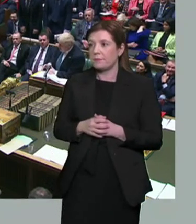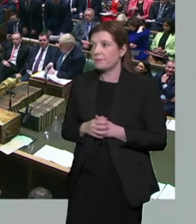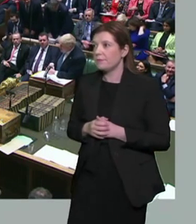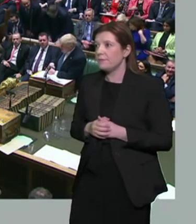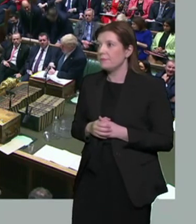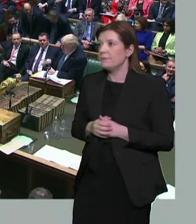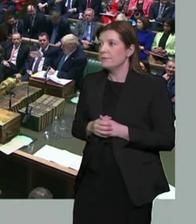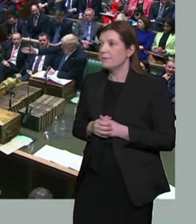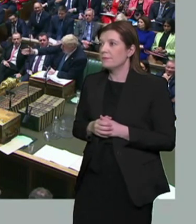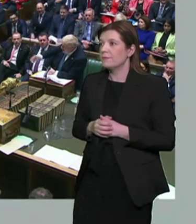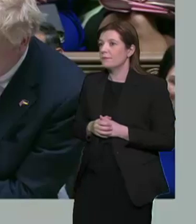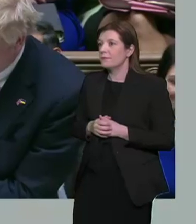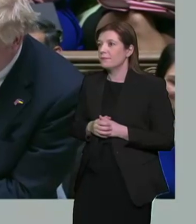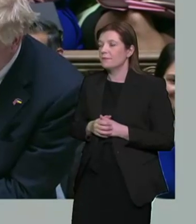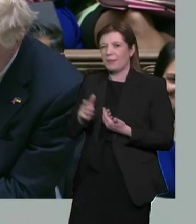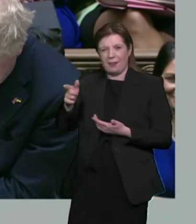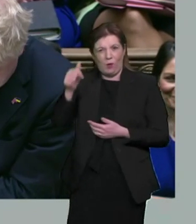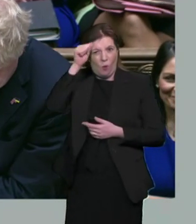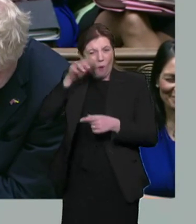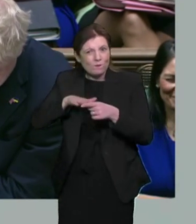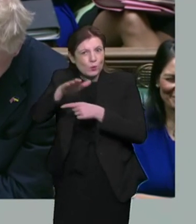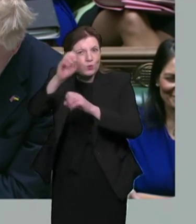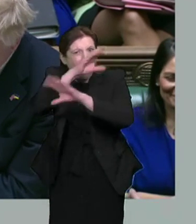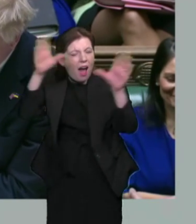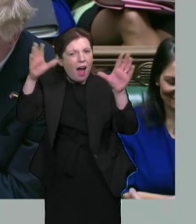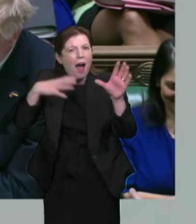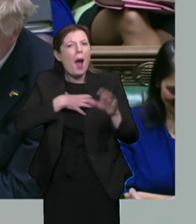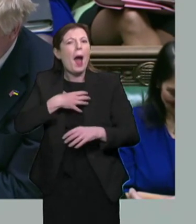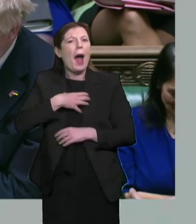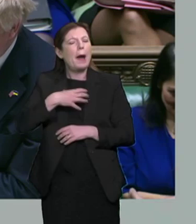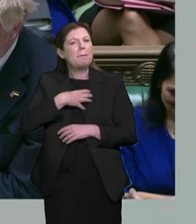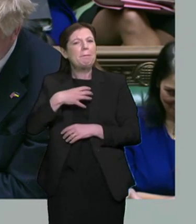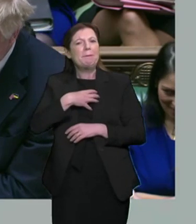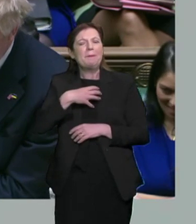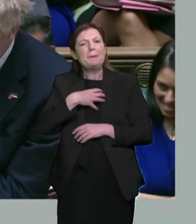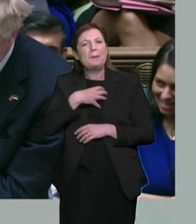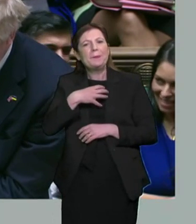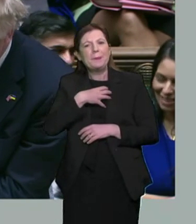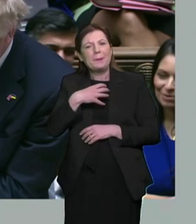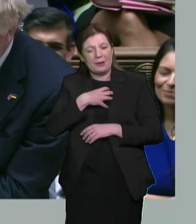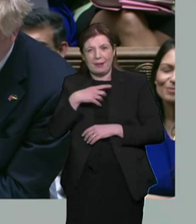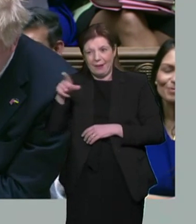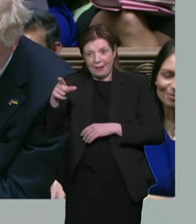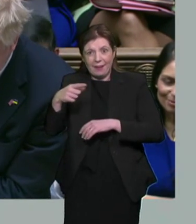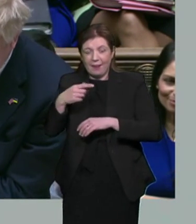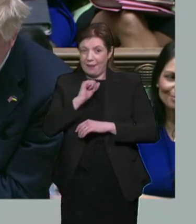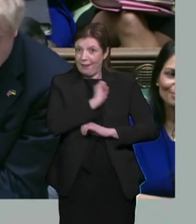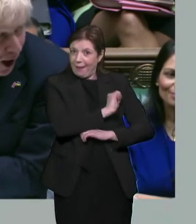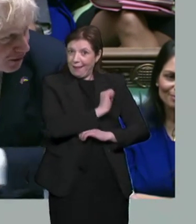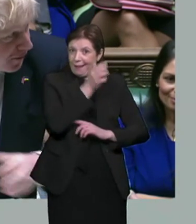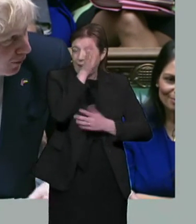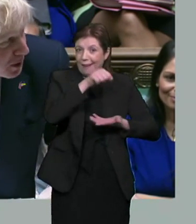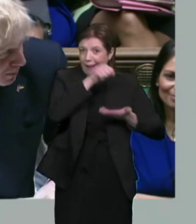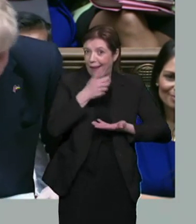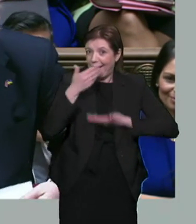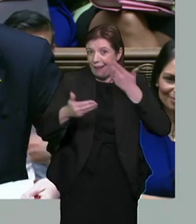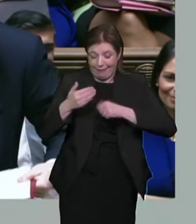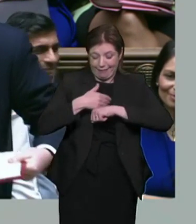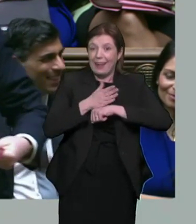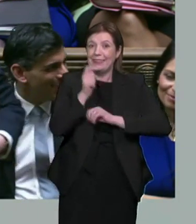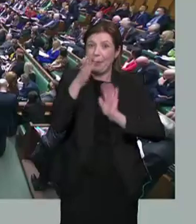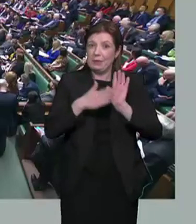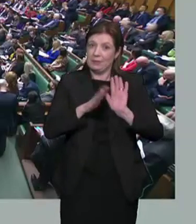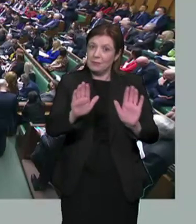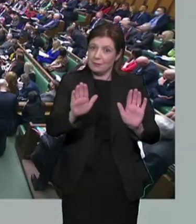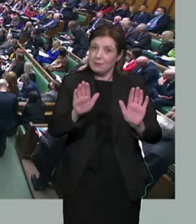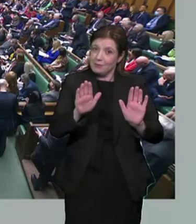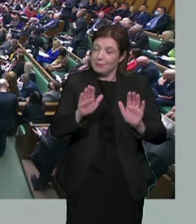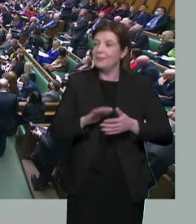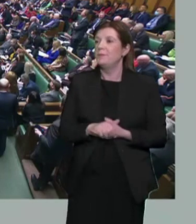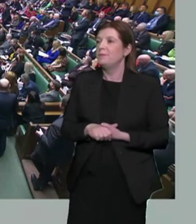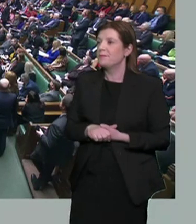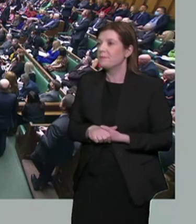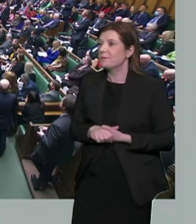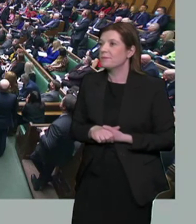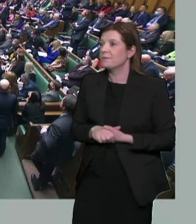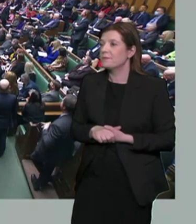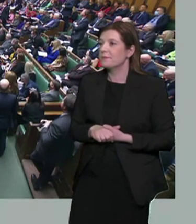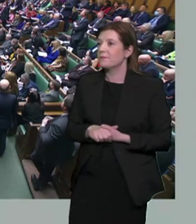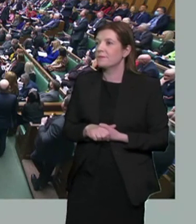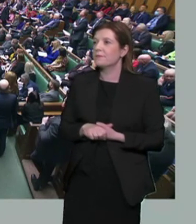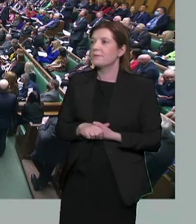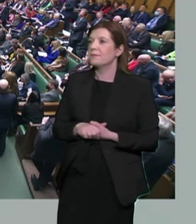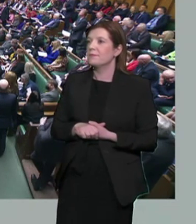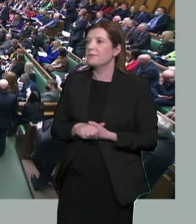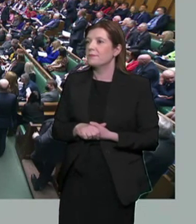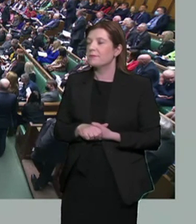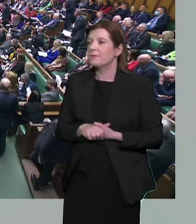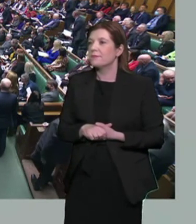I just advise Mystic Meg over there that he has only 10 minutes to wait before he will have the answer to that question.